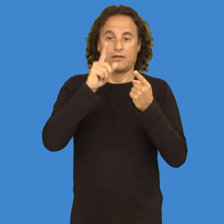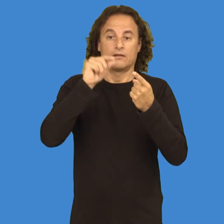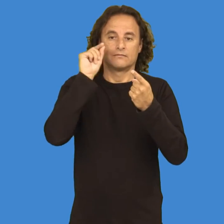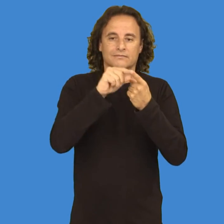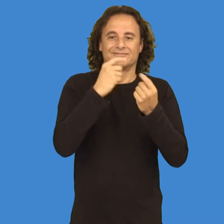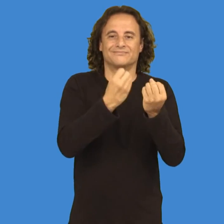diabetes